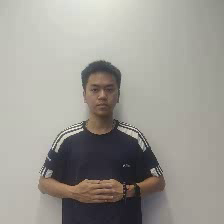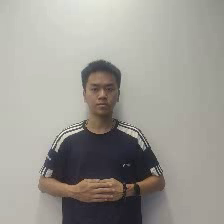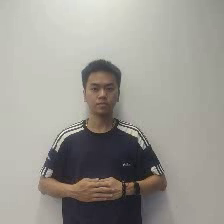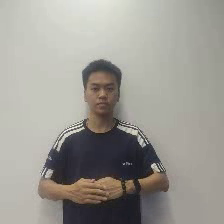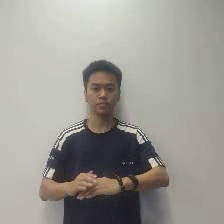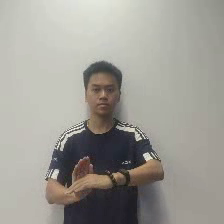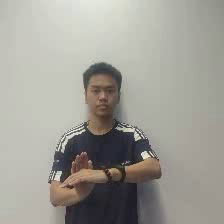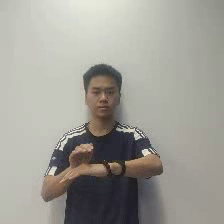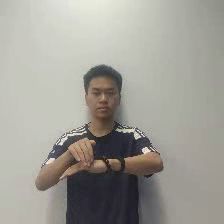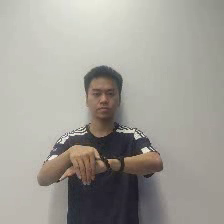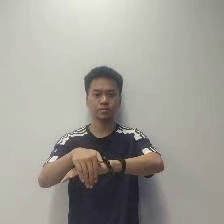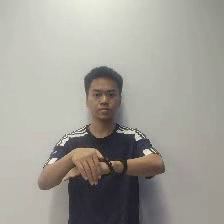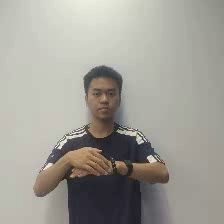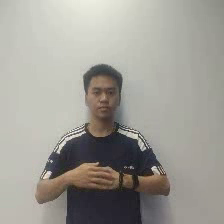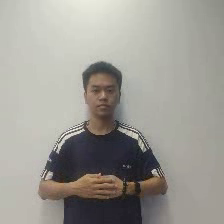Chiều